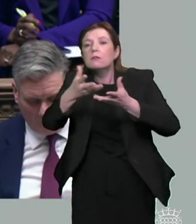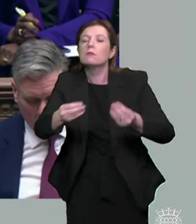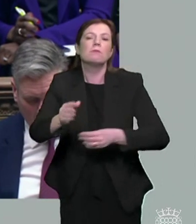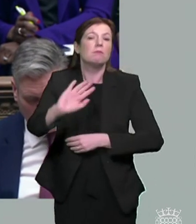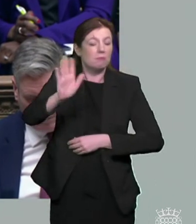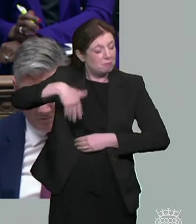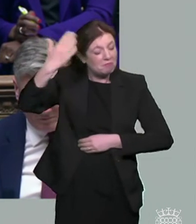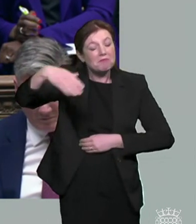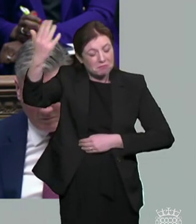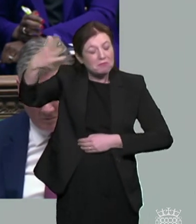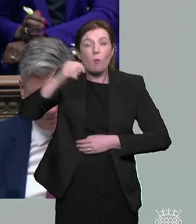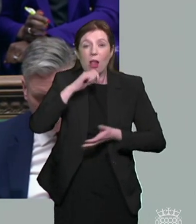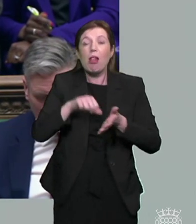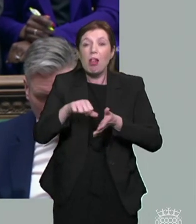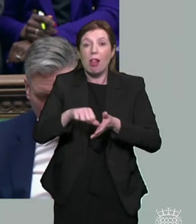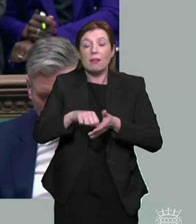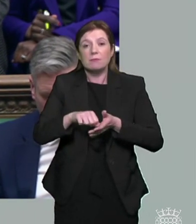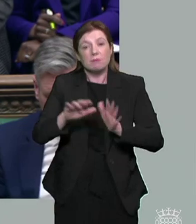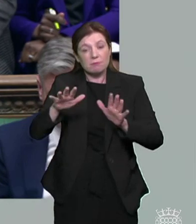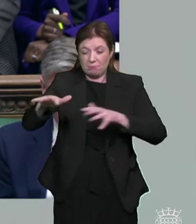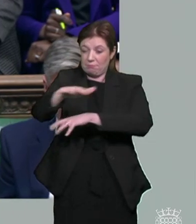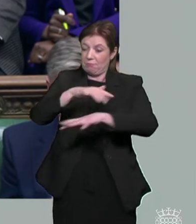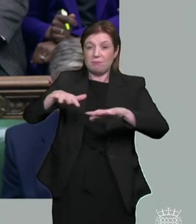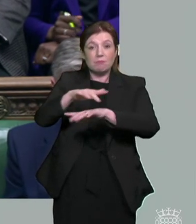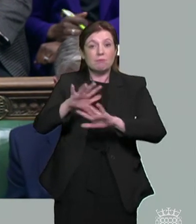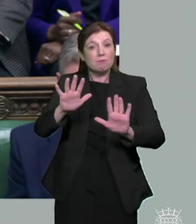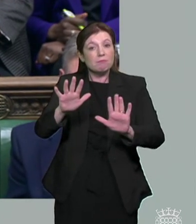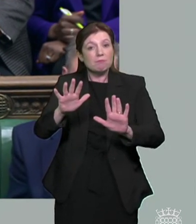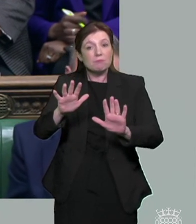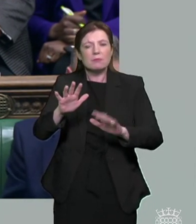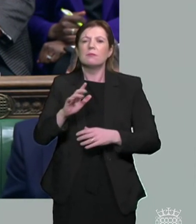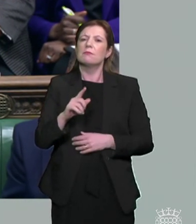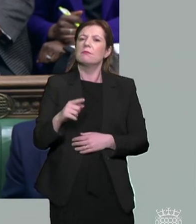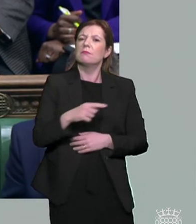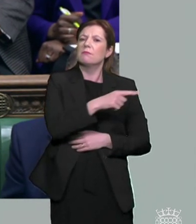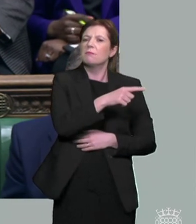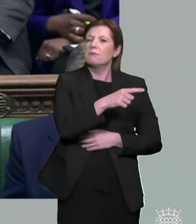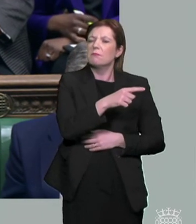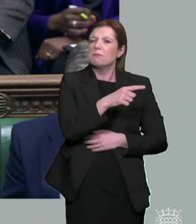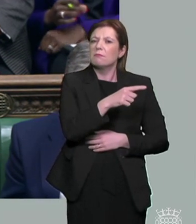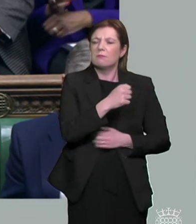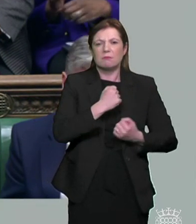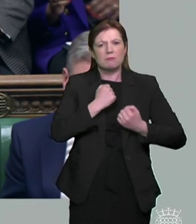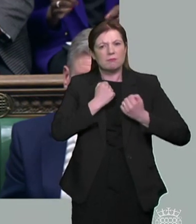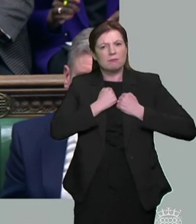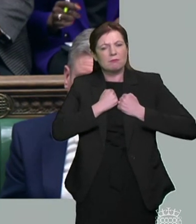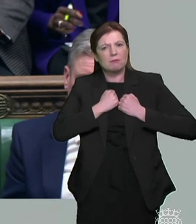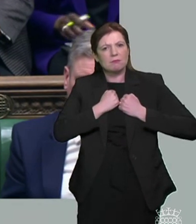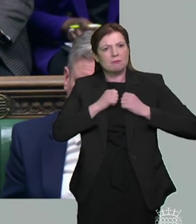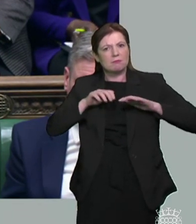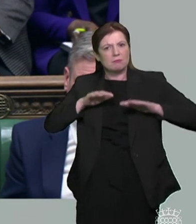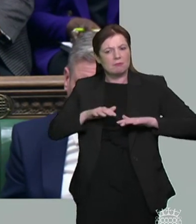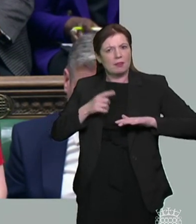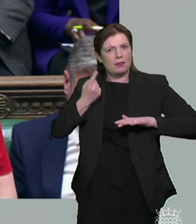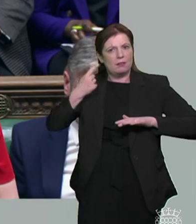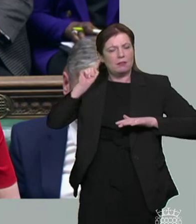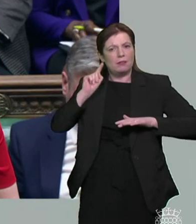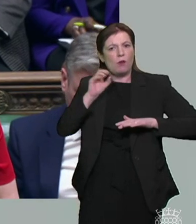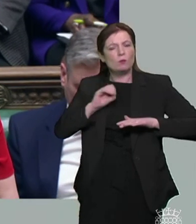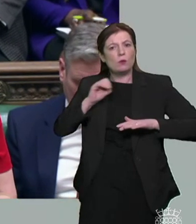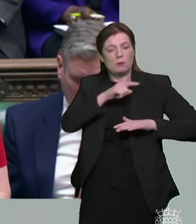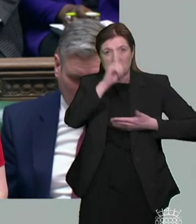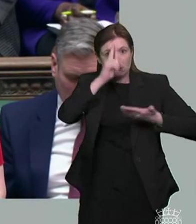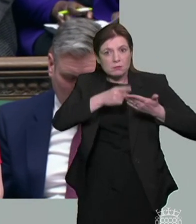The Chancellor has today failed to explain why he chose to sign off on a reduction in our country’s armed forces last October.